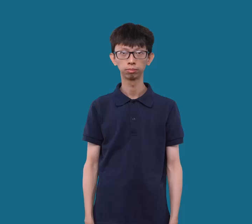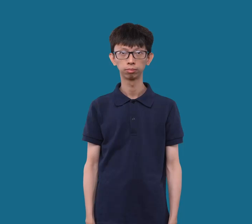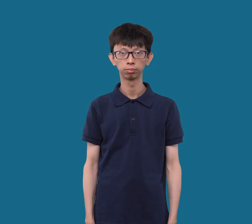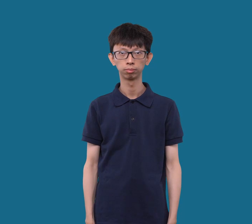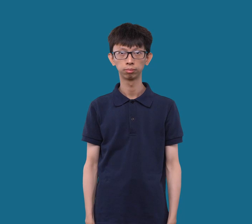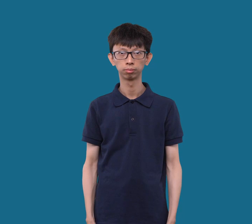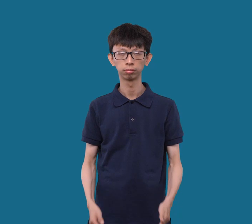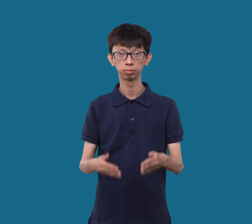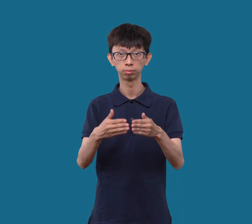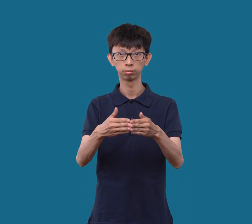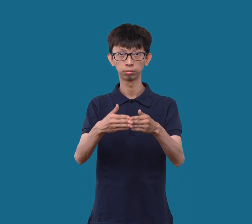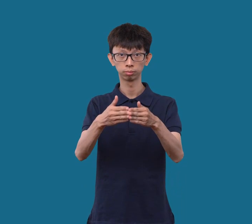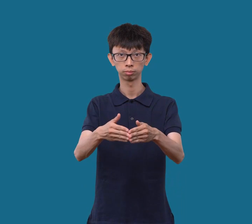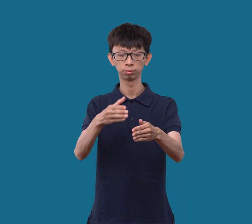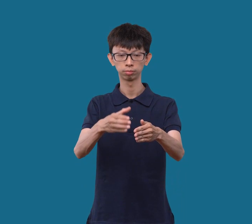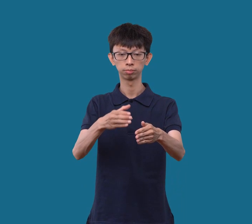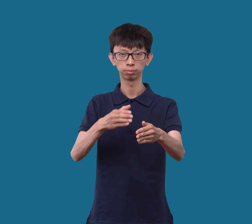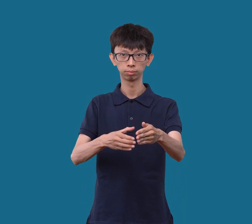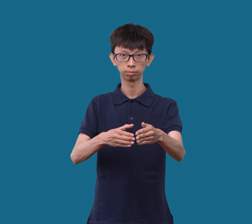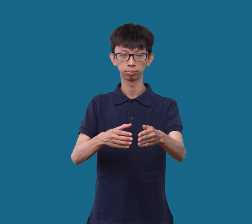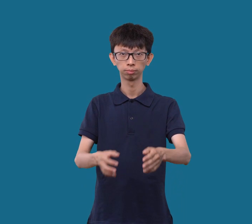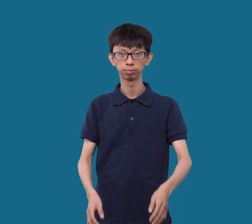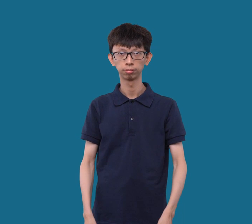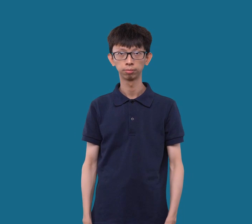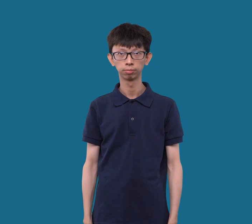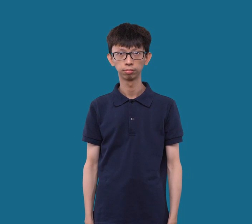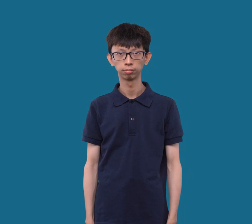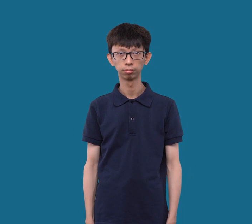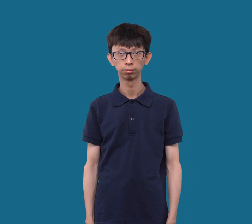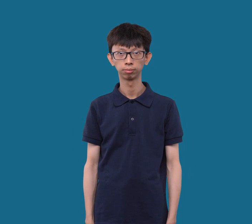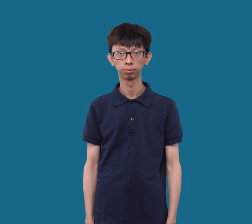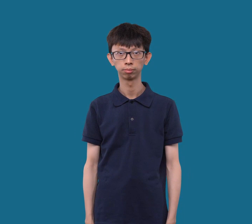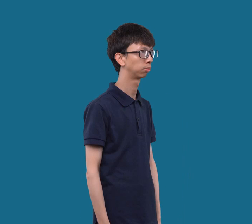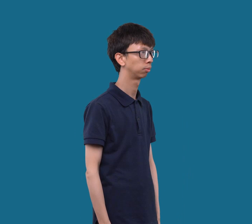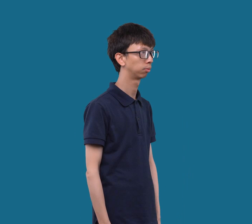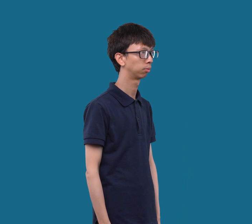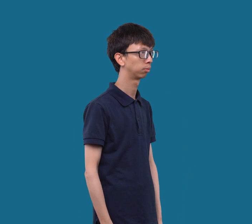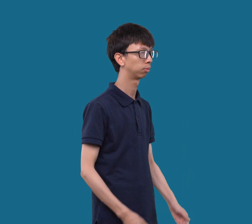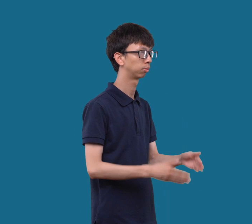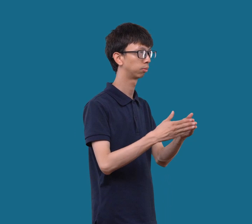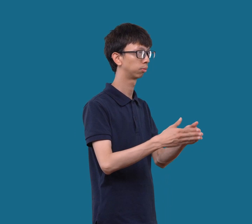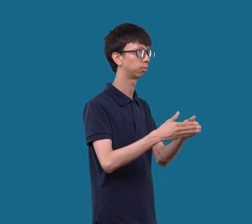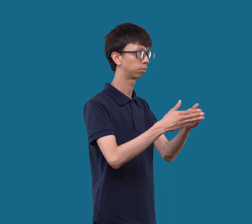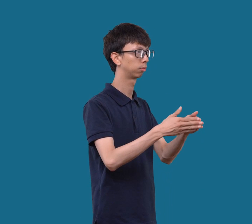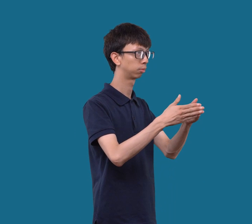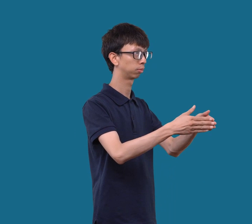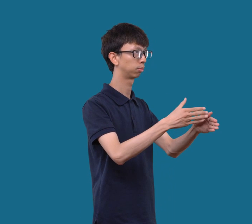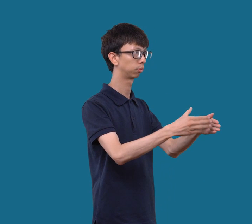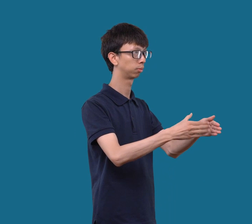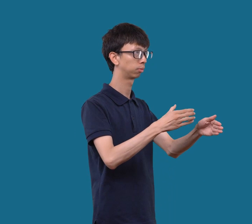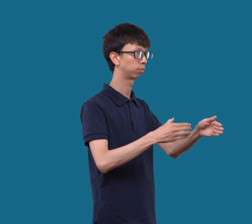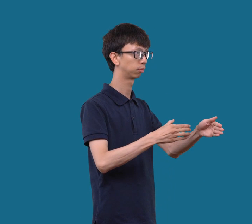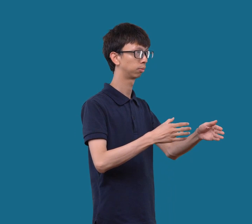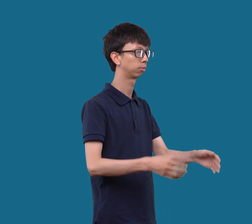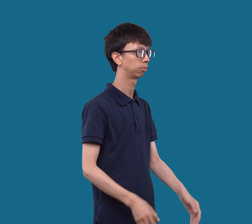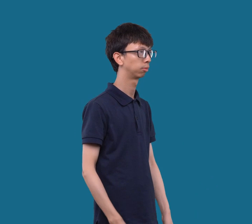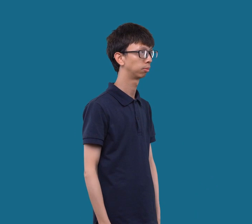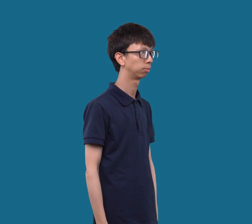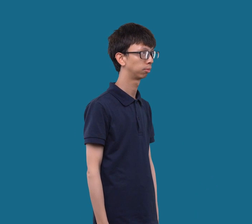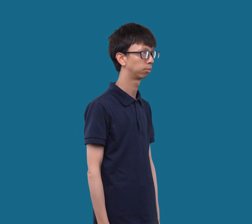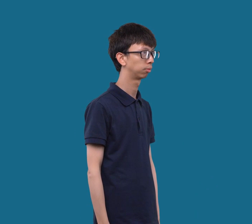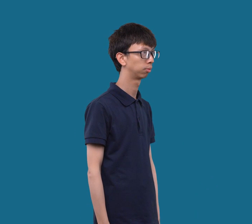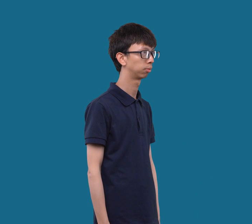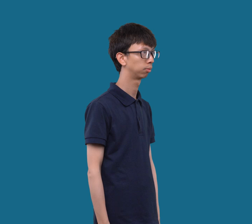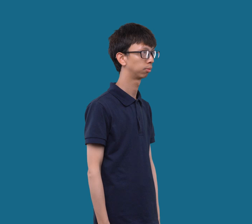khoang tàu